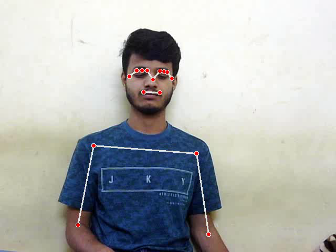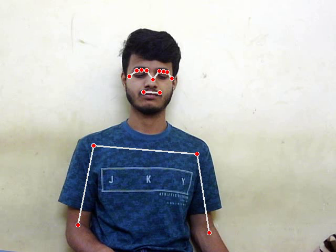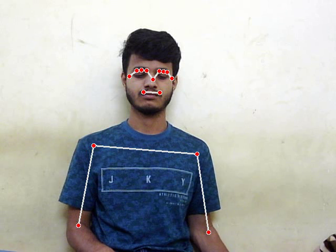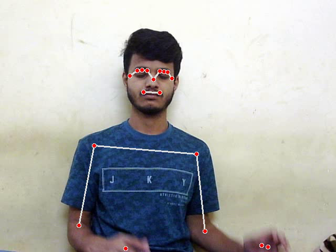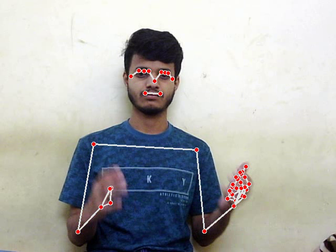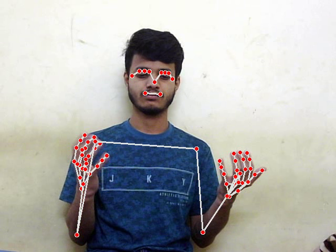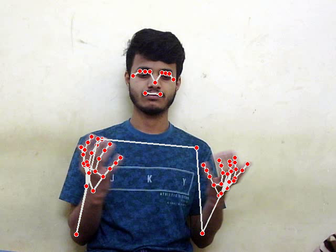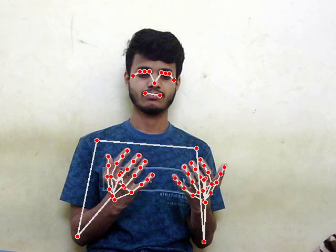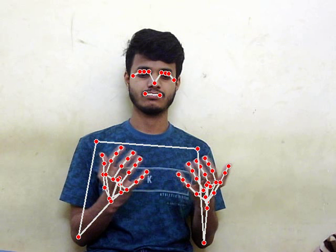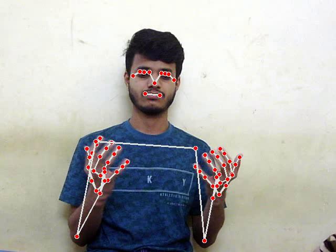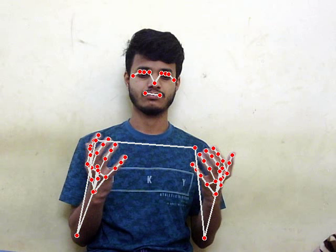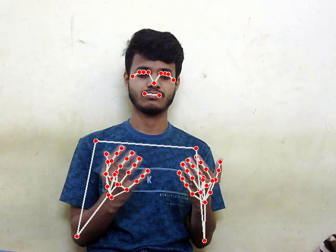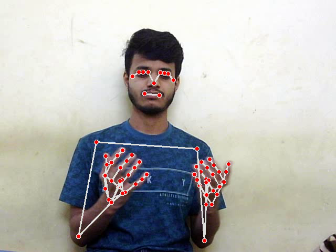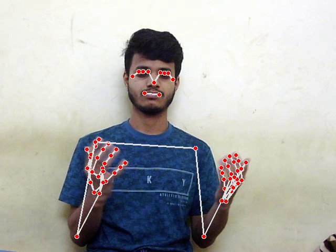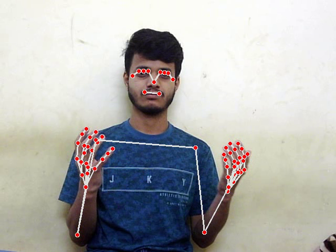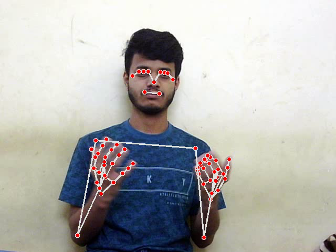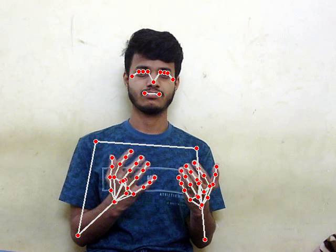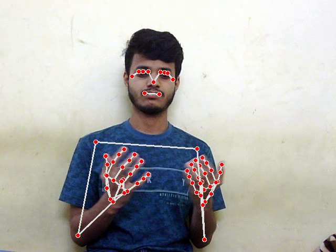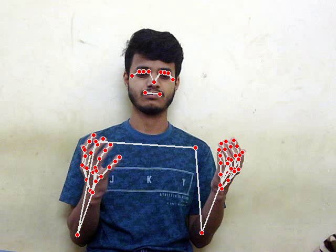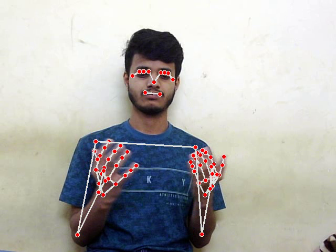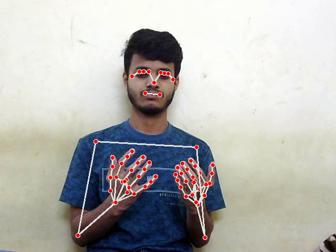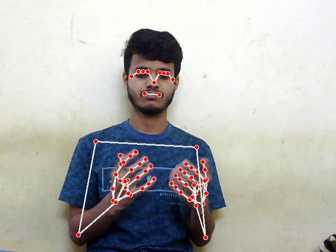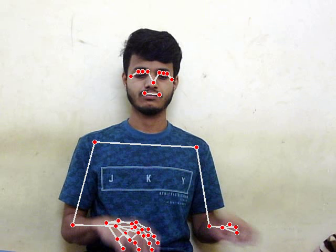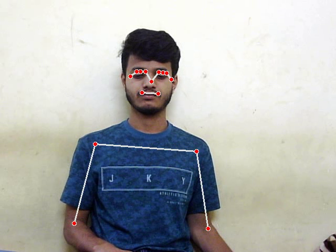what